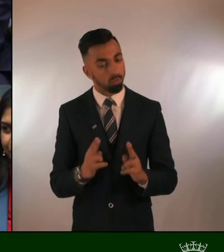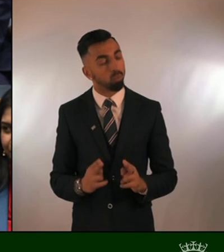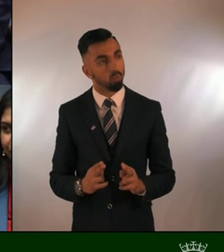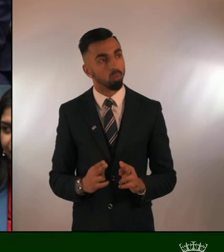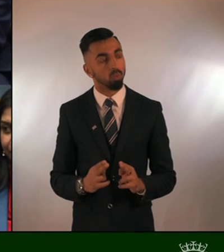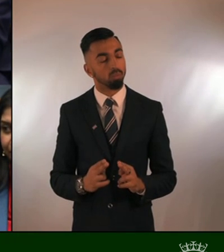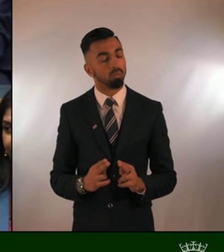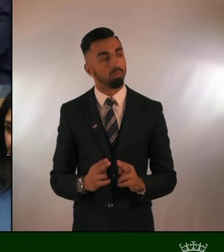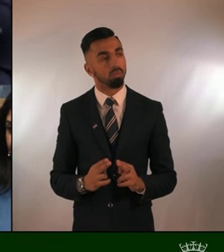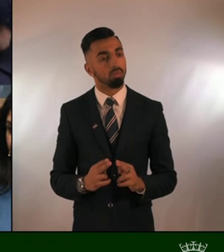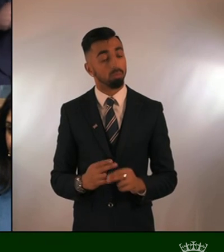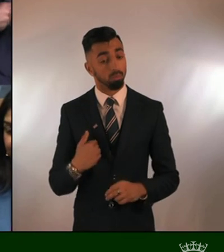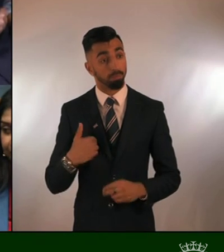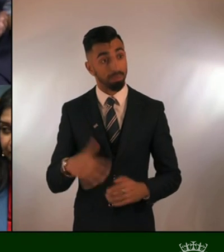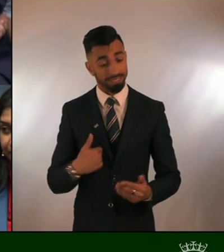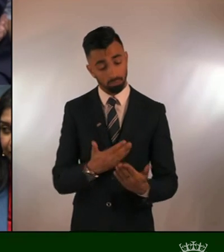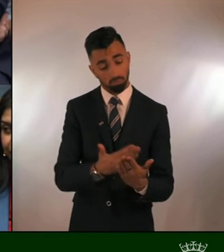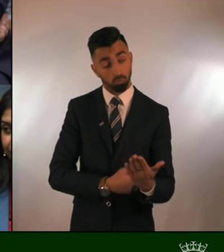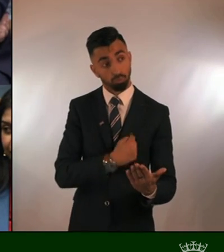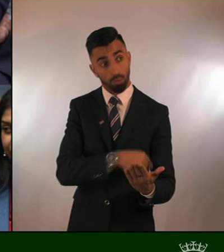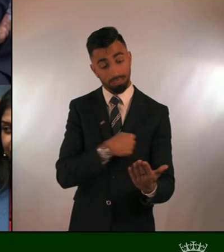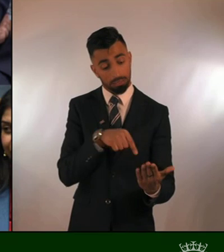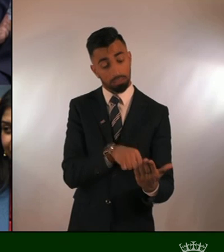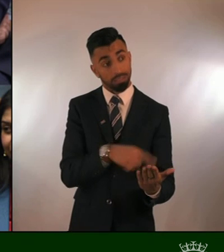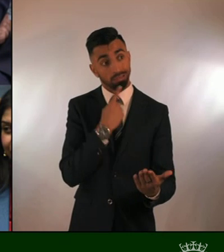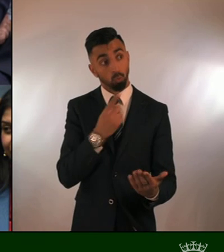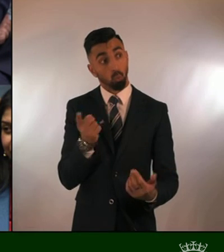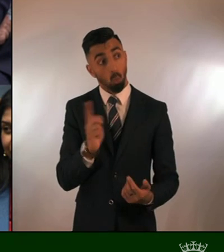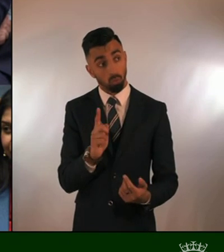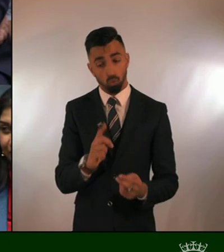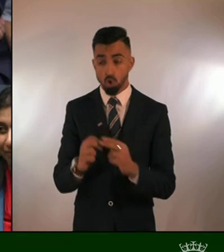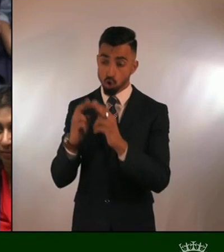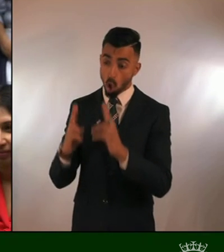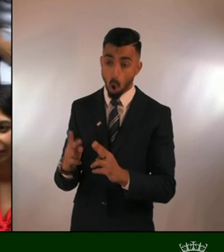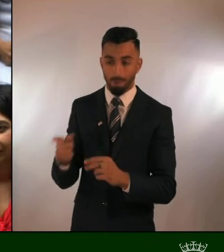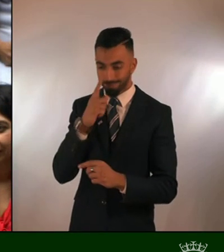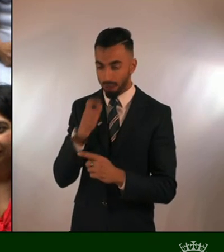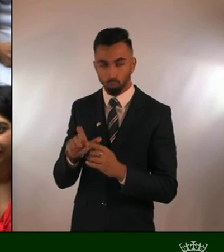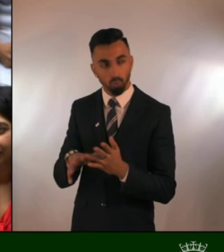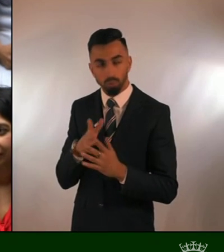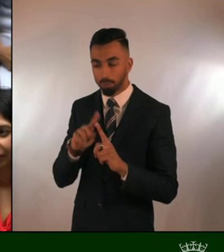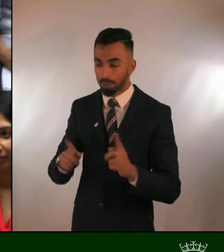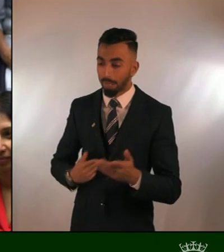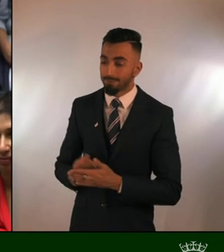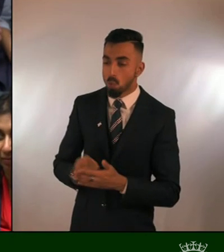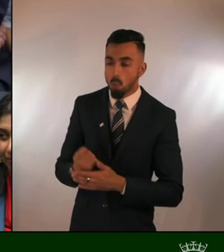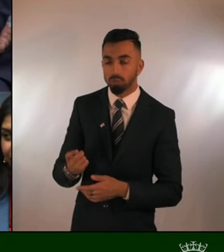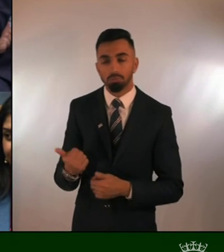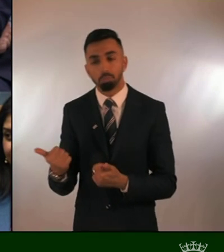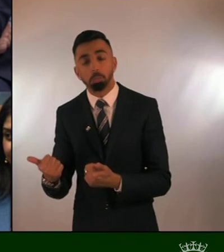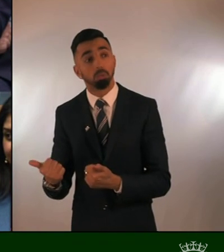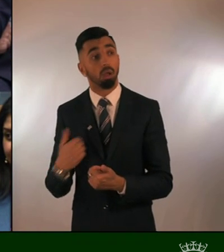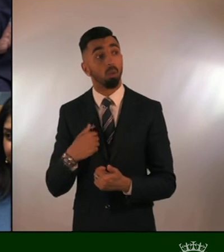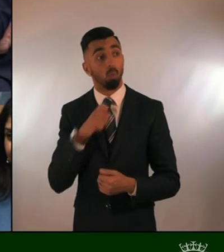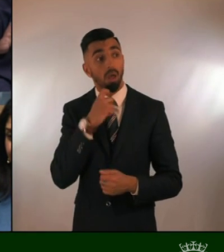Today I can make good our promise to extend the affordable homes programme, with a new multi-year settlement of £12 billion.